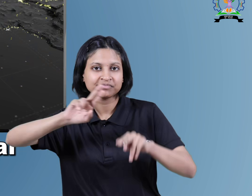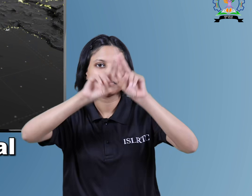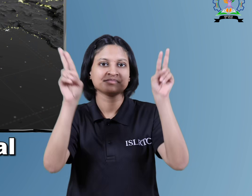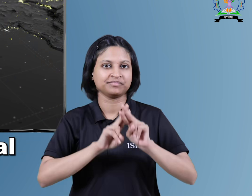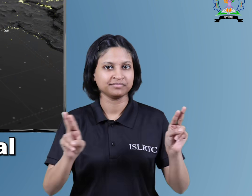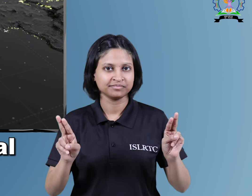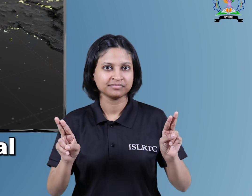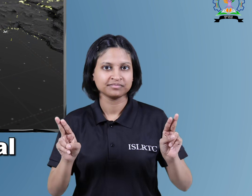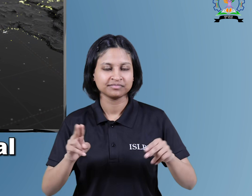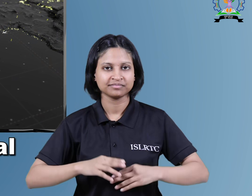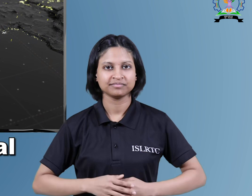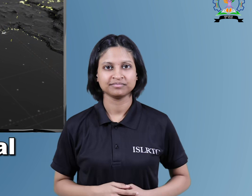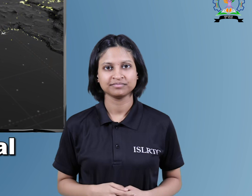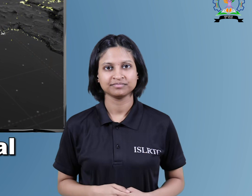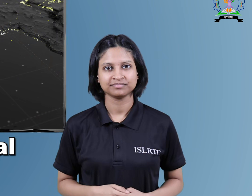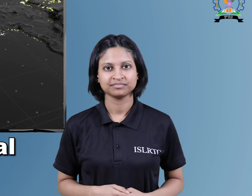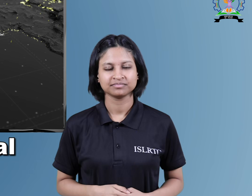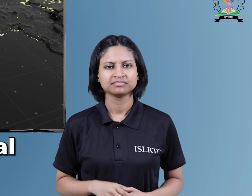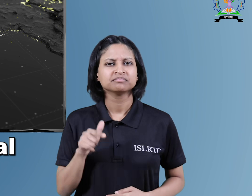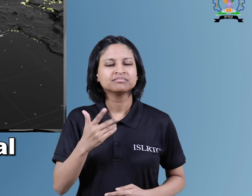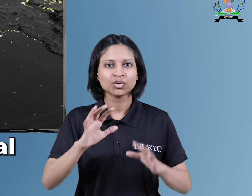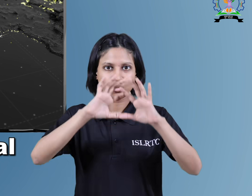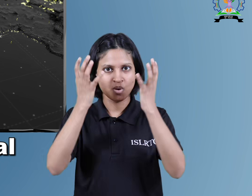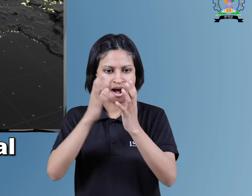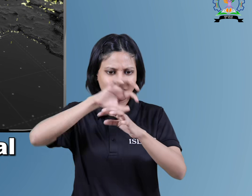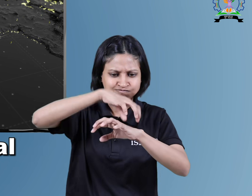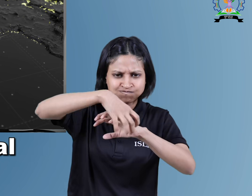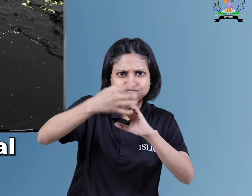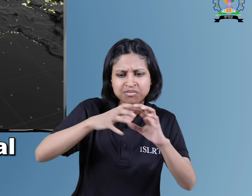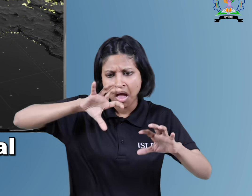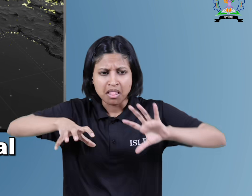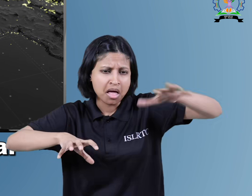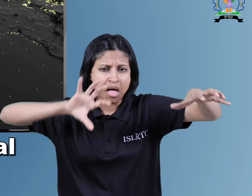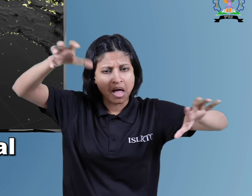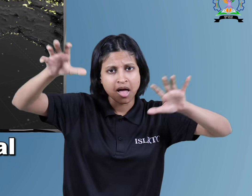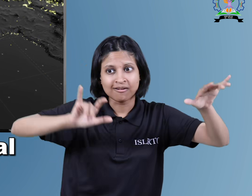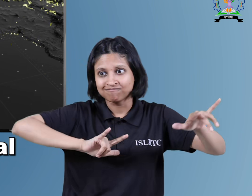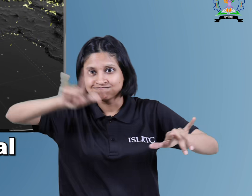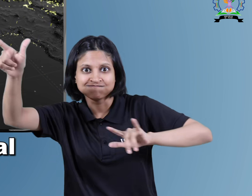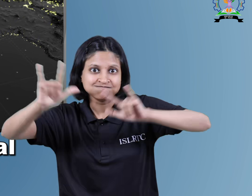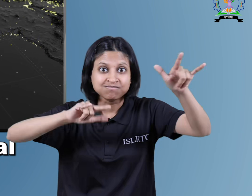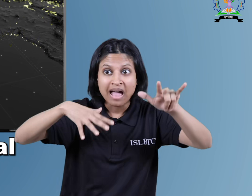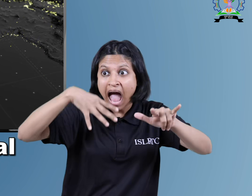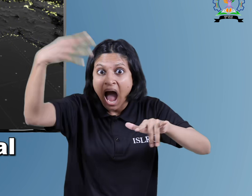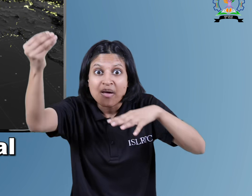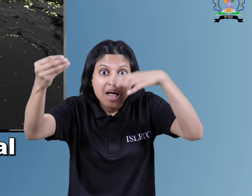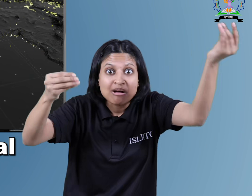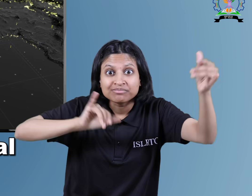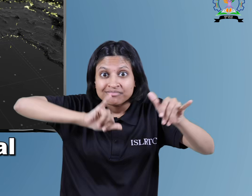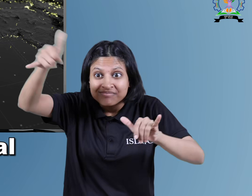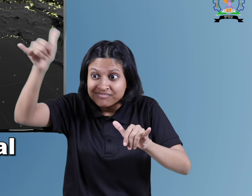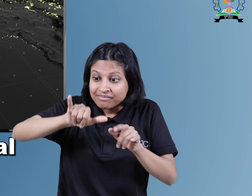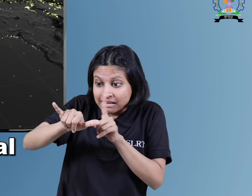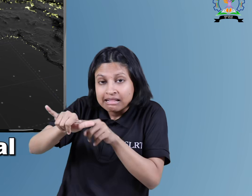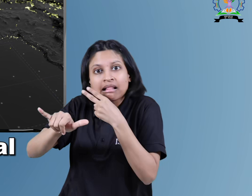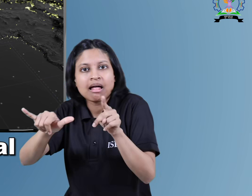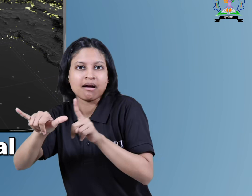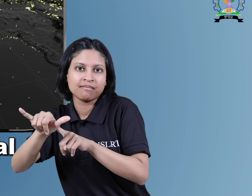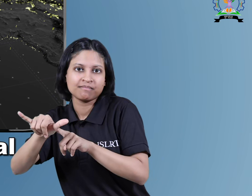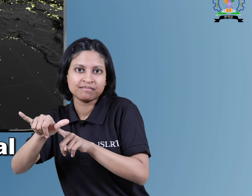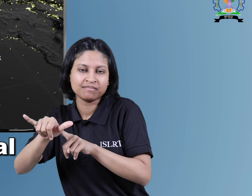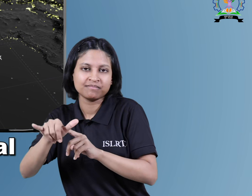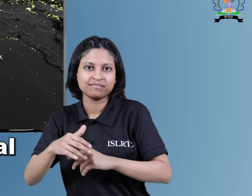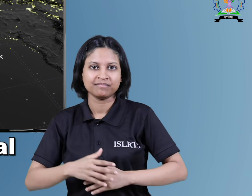International flight A flight that crosses international borders and lands in another country.